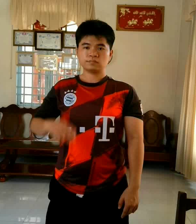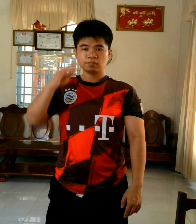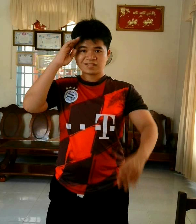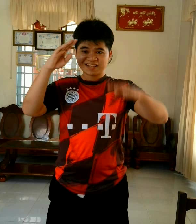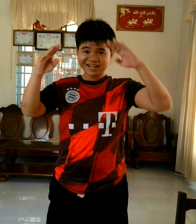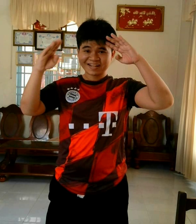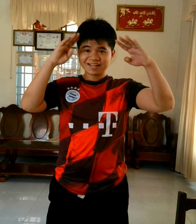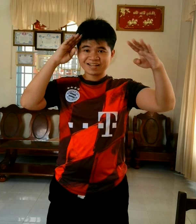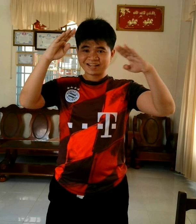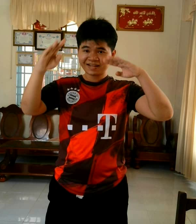xin chao